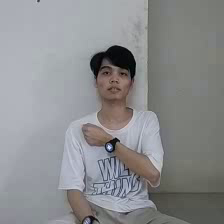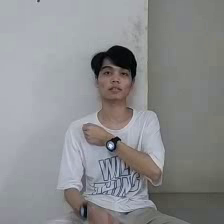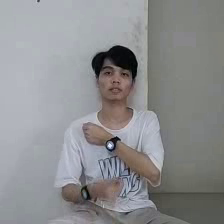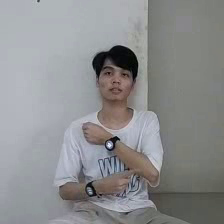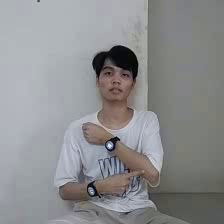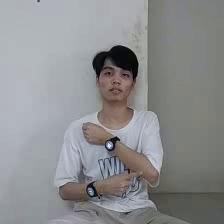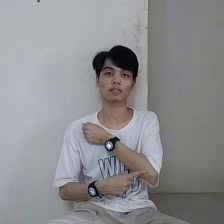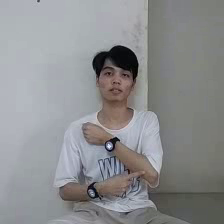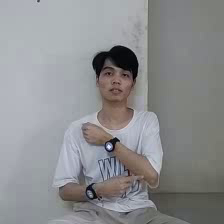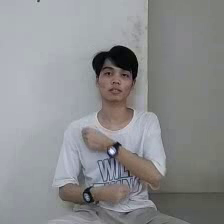Cám dỗ